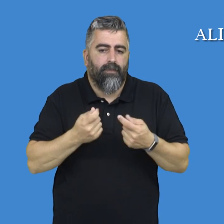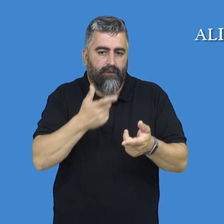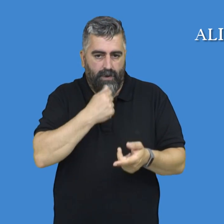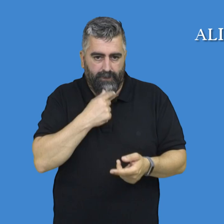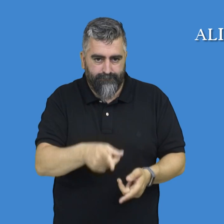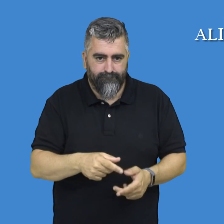fácil